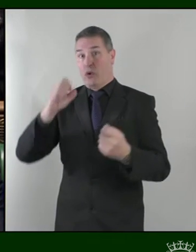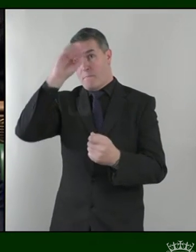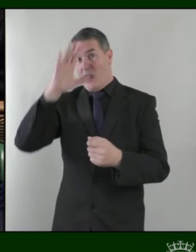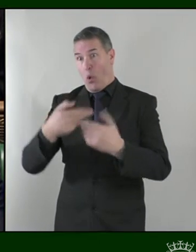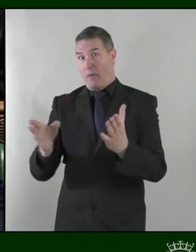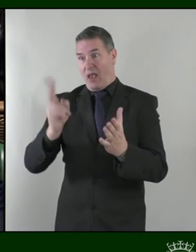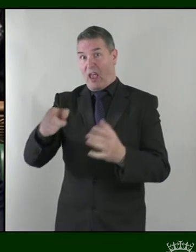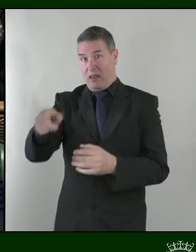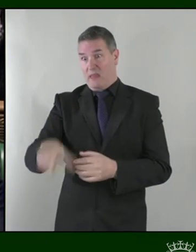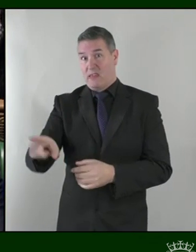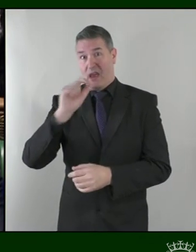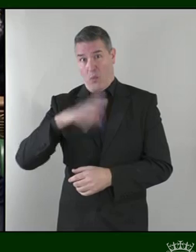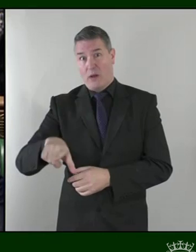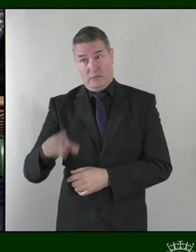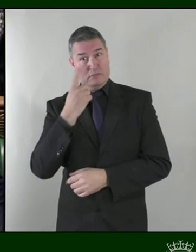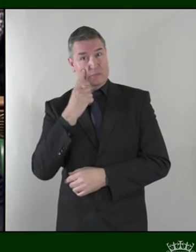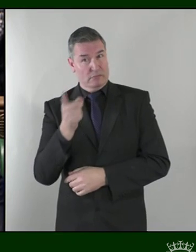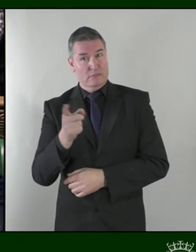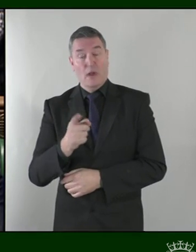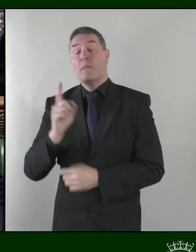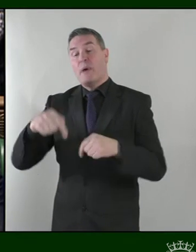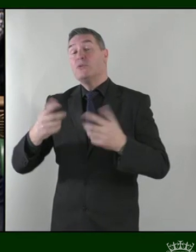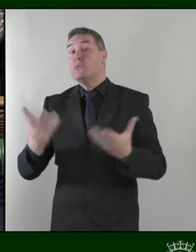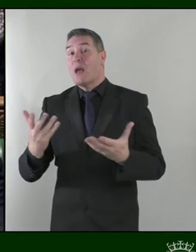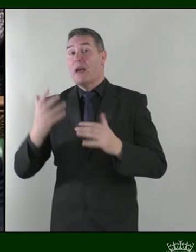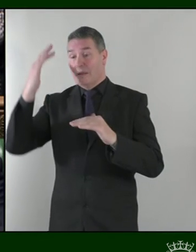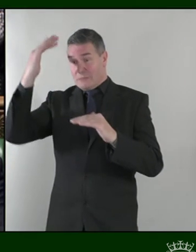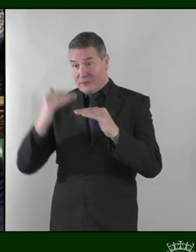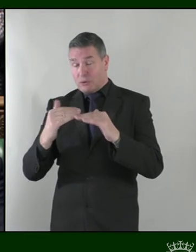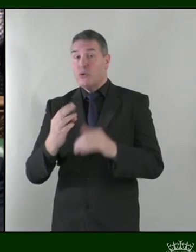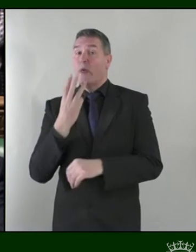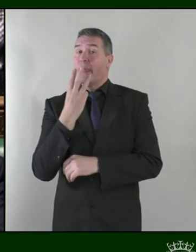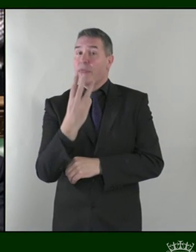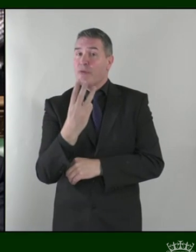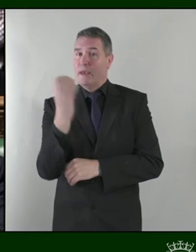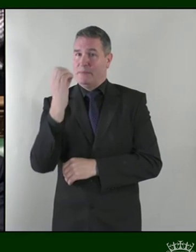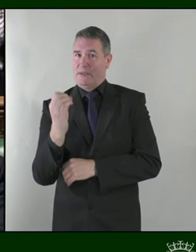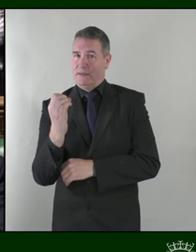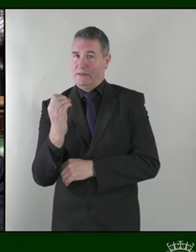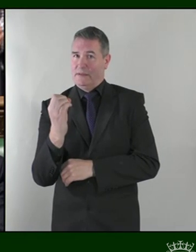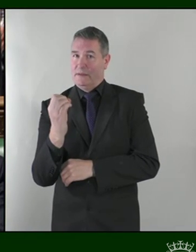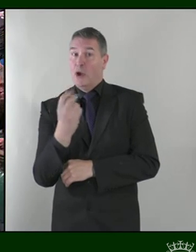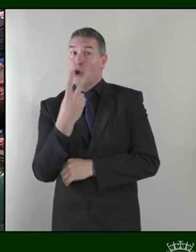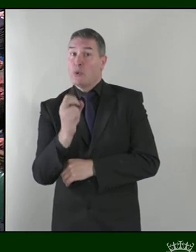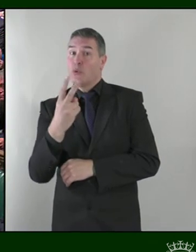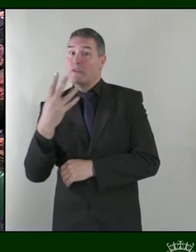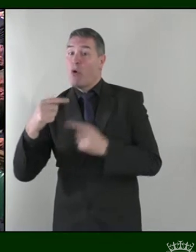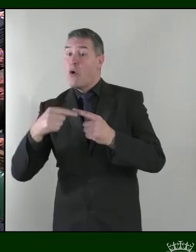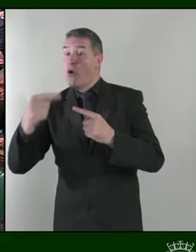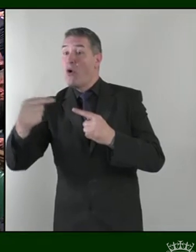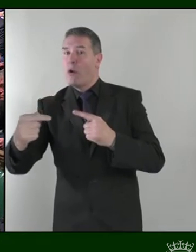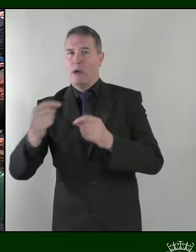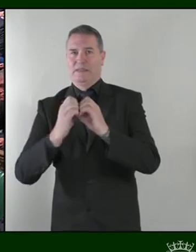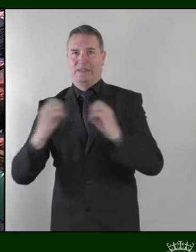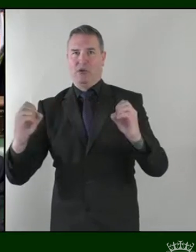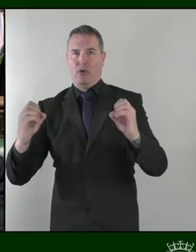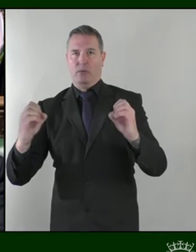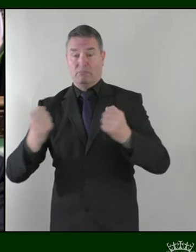Today, we are down to 3%, and by 2024 it will be zero.